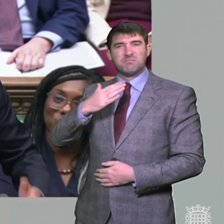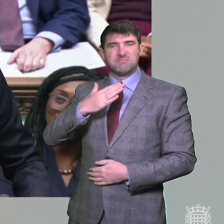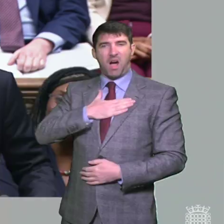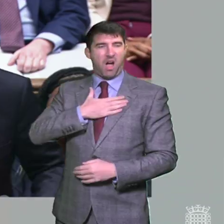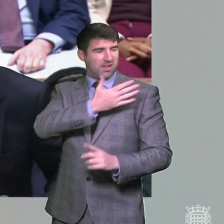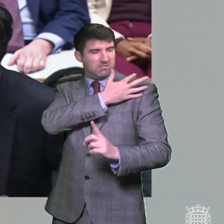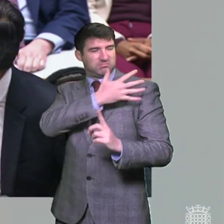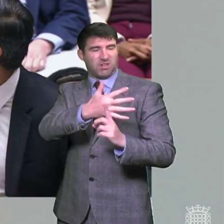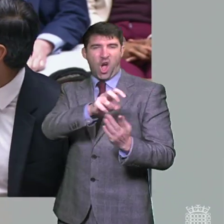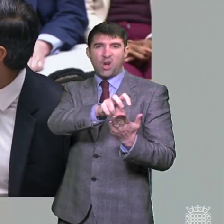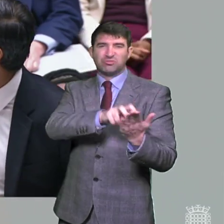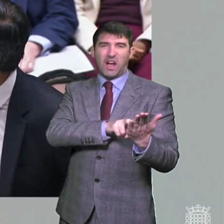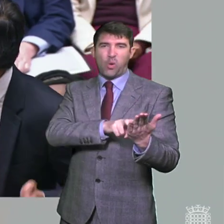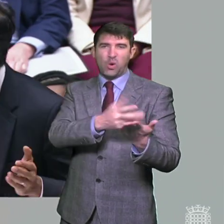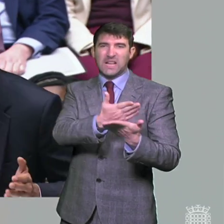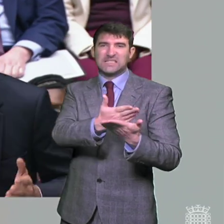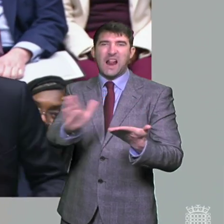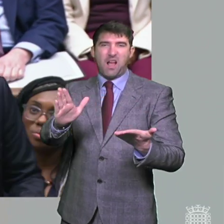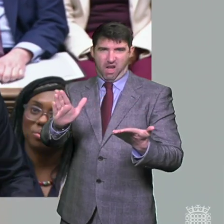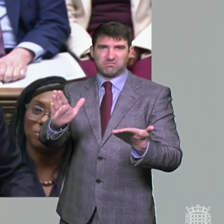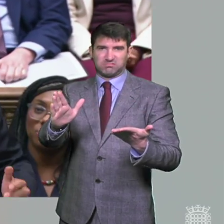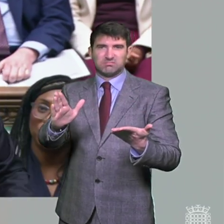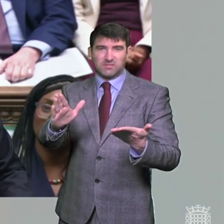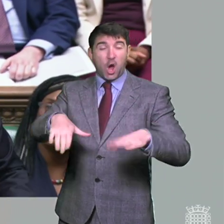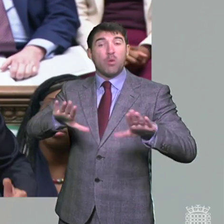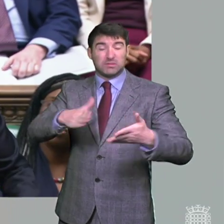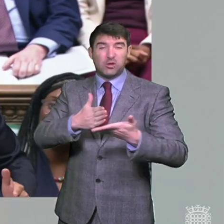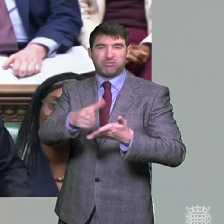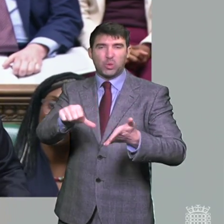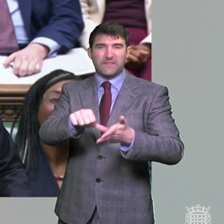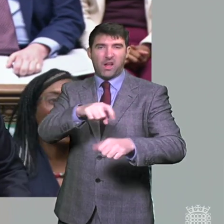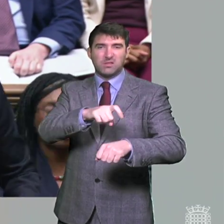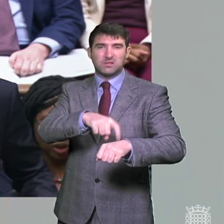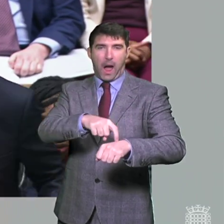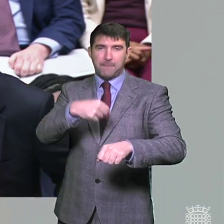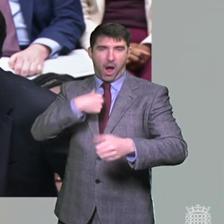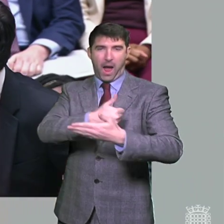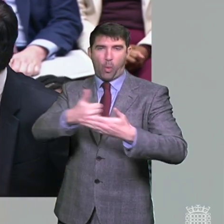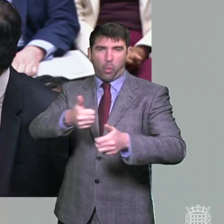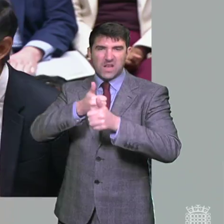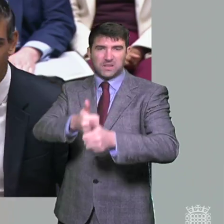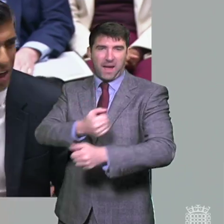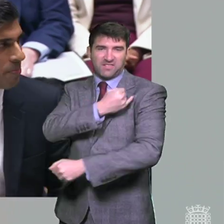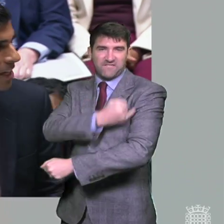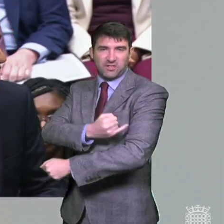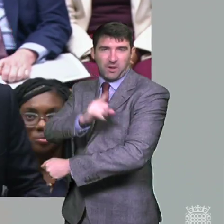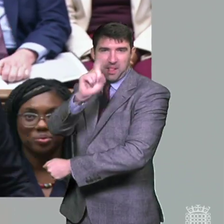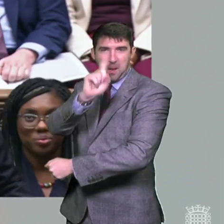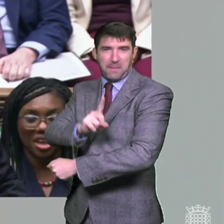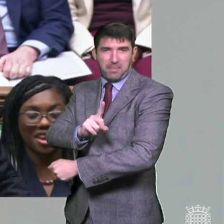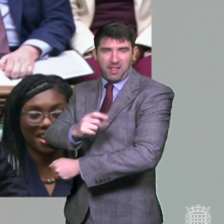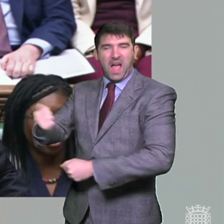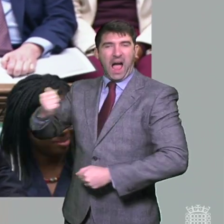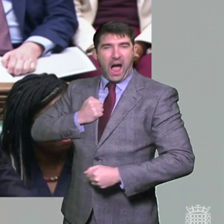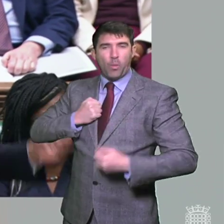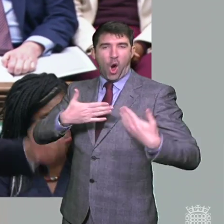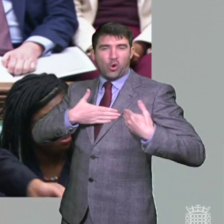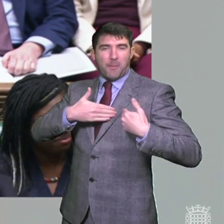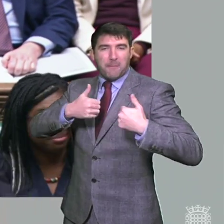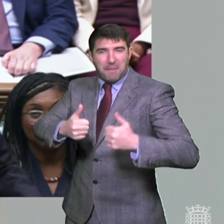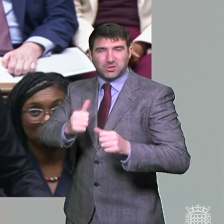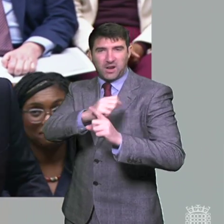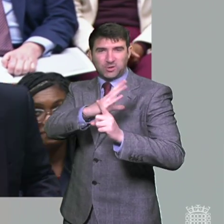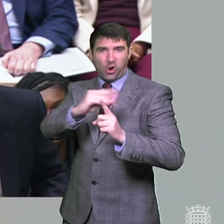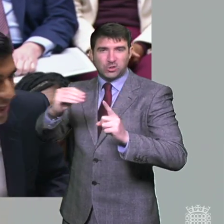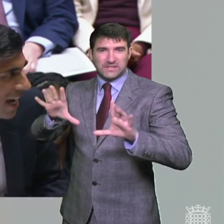My record is clear. When times are difficult in this country, I will always protect the most vulnerable; that is a value of our compassionate party.